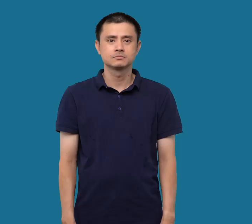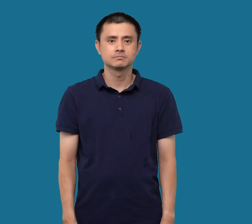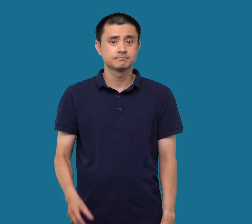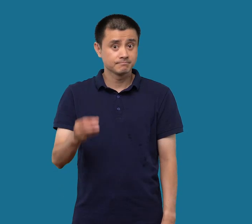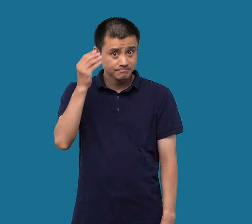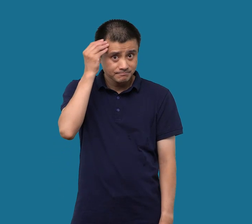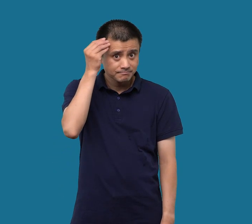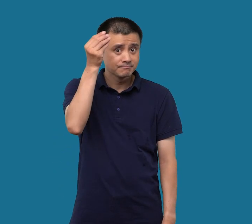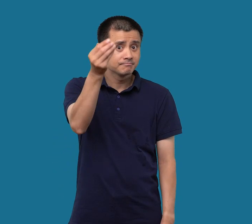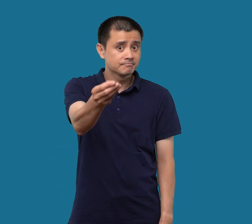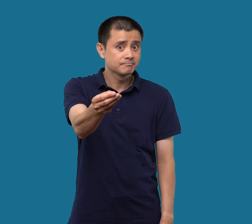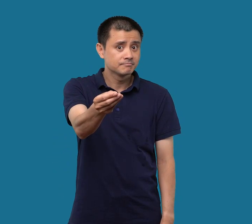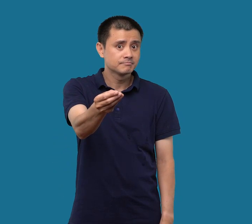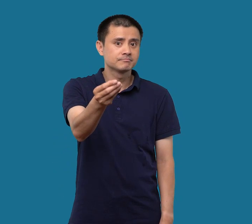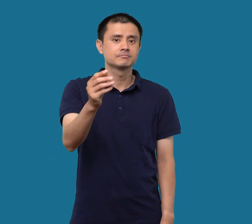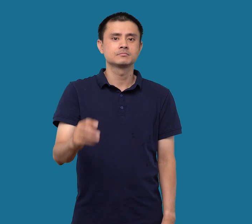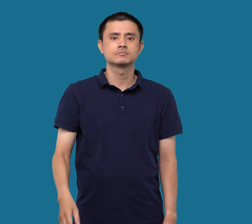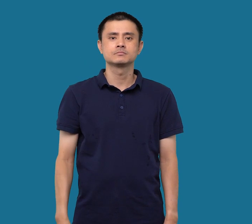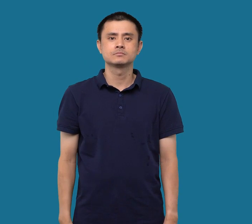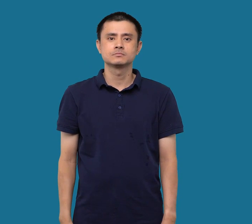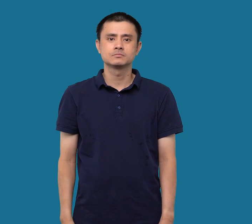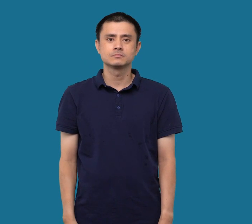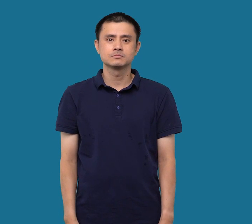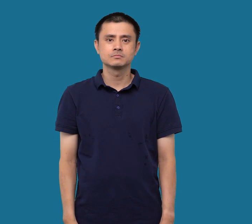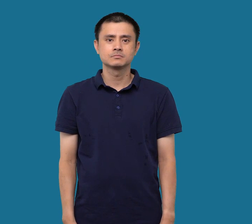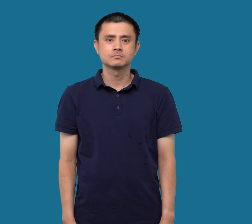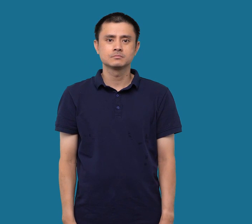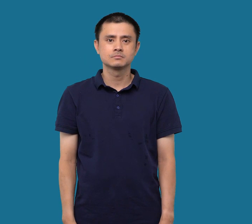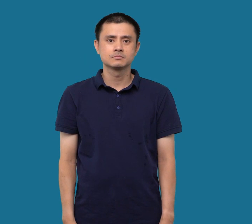góp ý